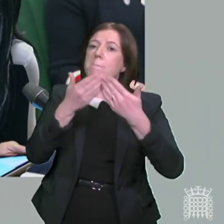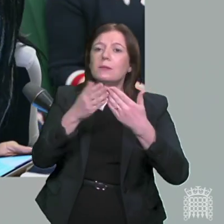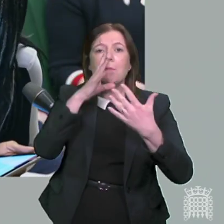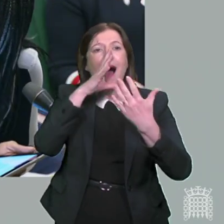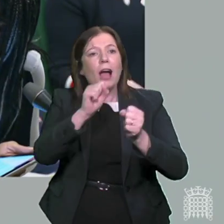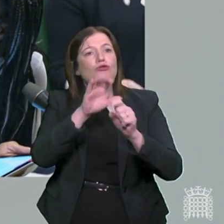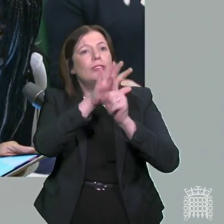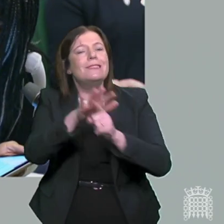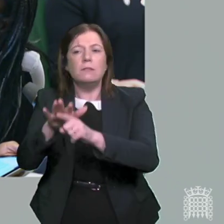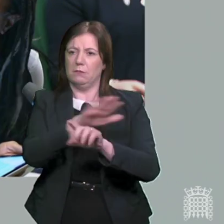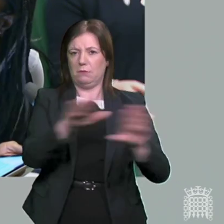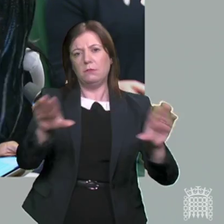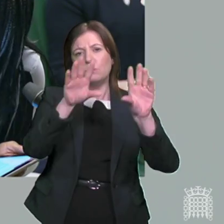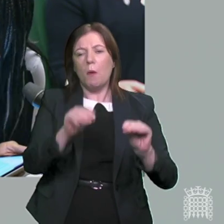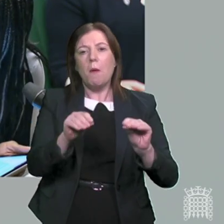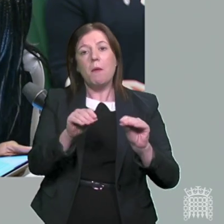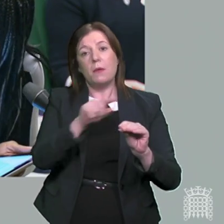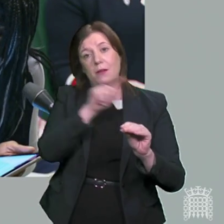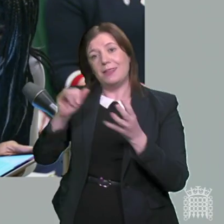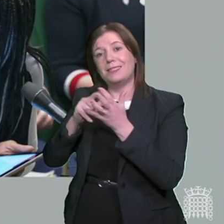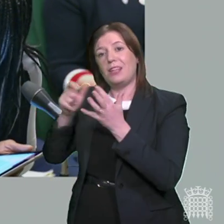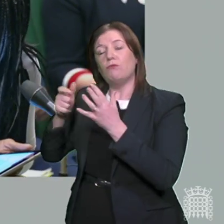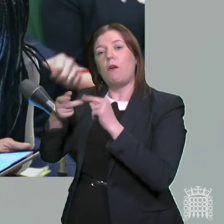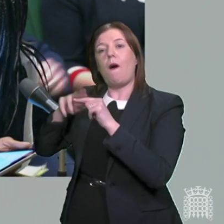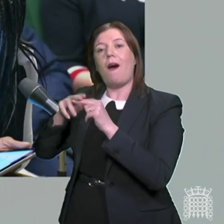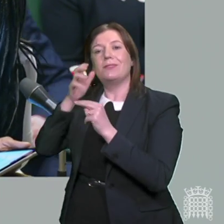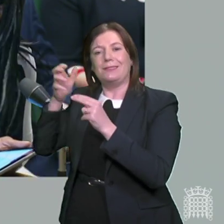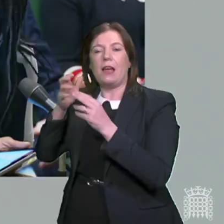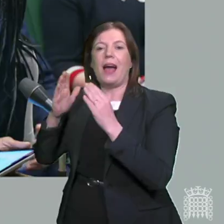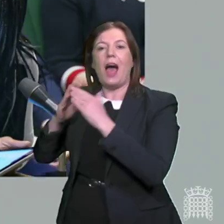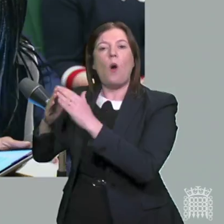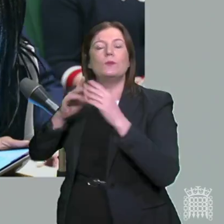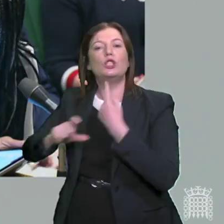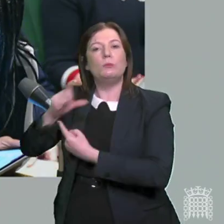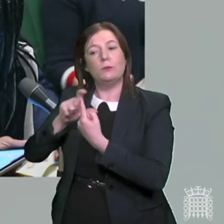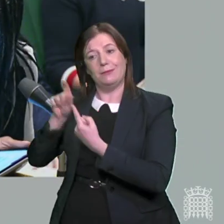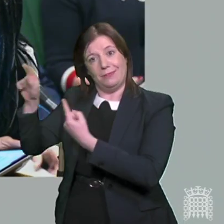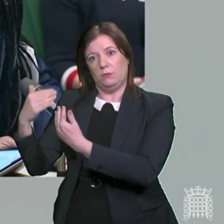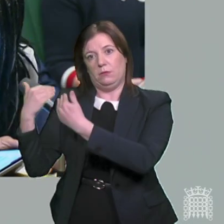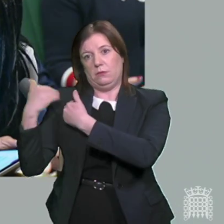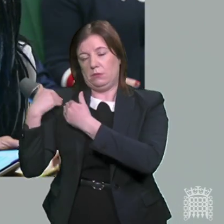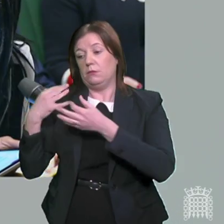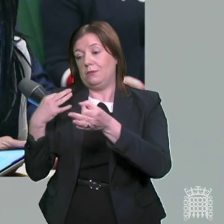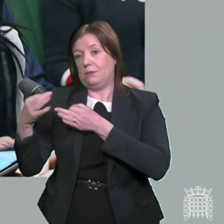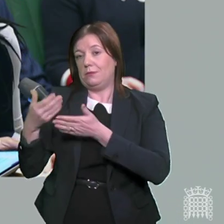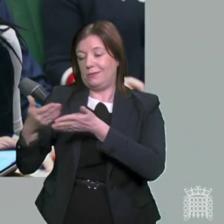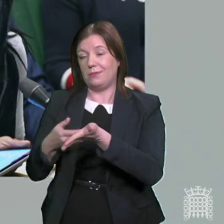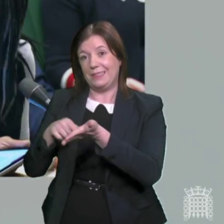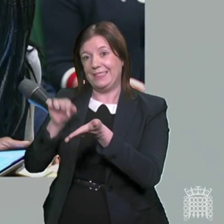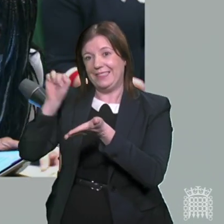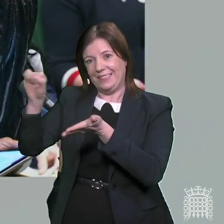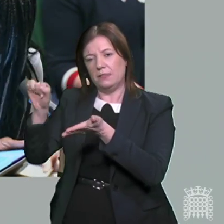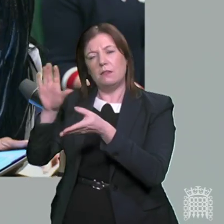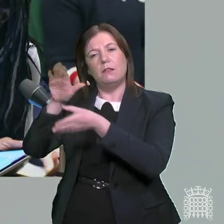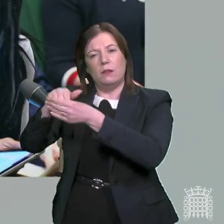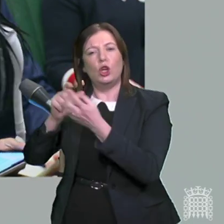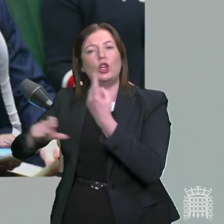I recommend that my honourable Friend raises this issue with the Secretary of State for Levelling Up, Housing and Communities, who is responsible for that portfolio as part of the communities strategy.